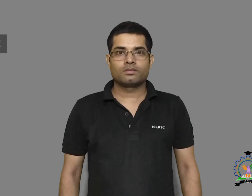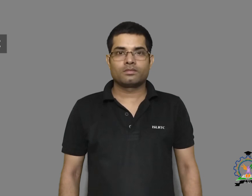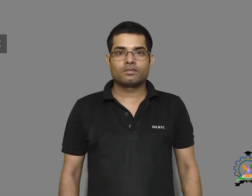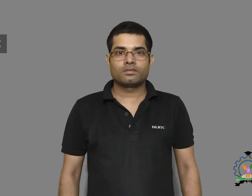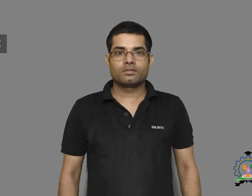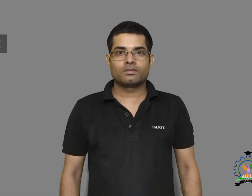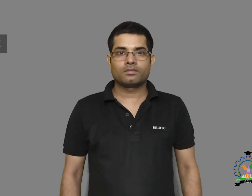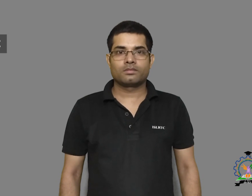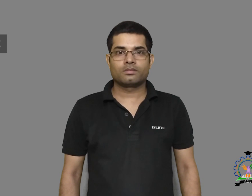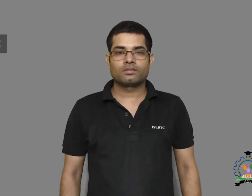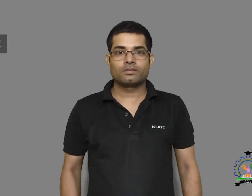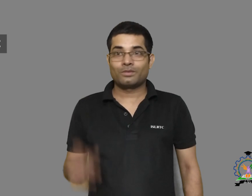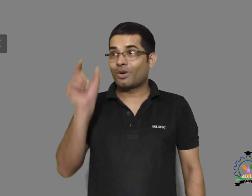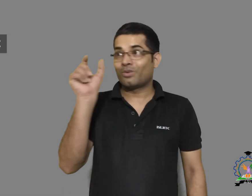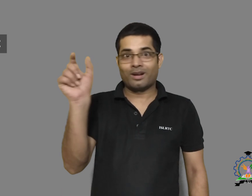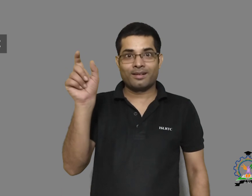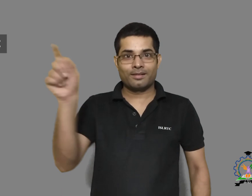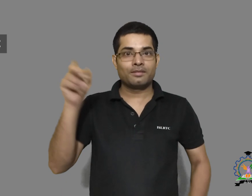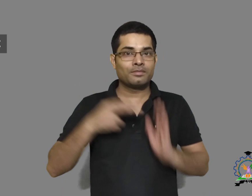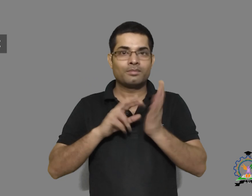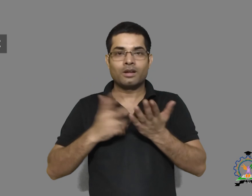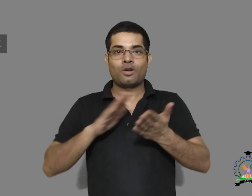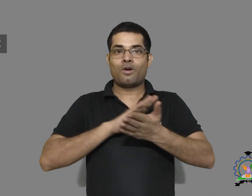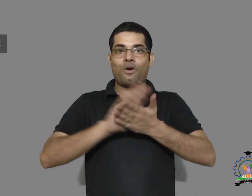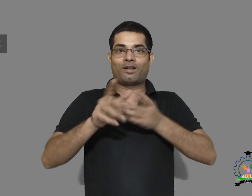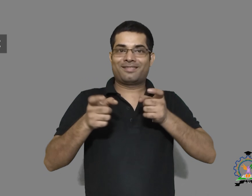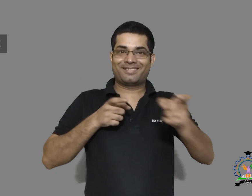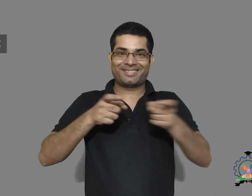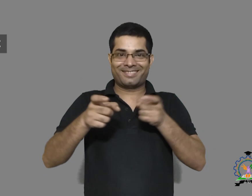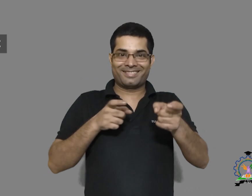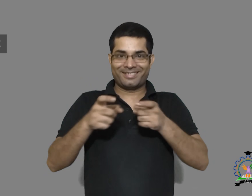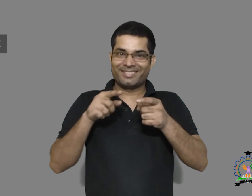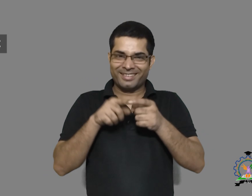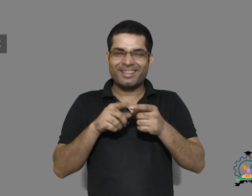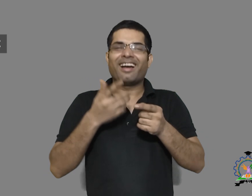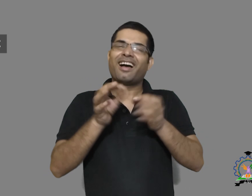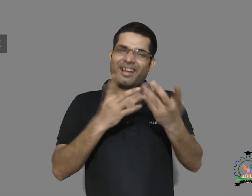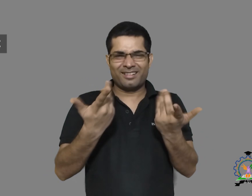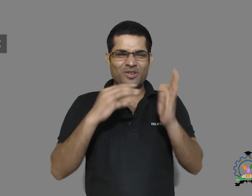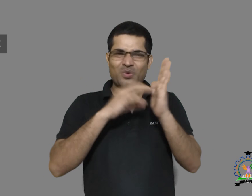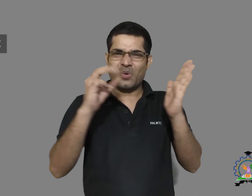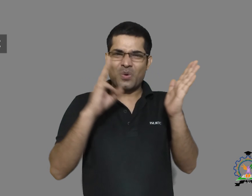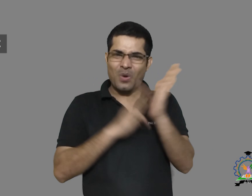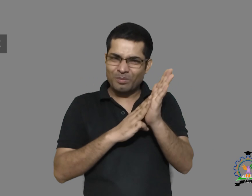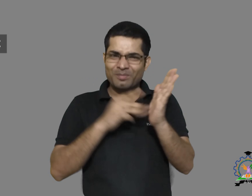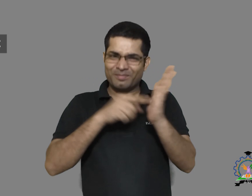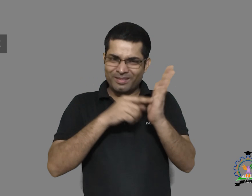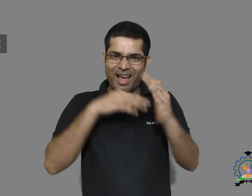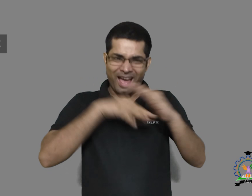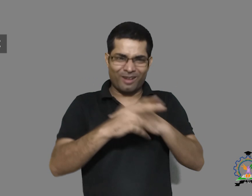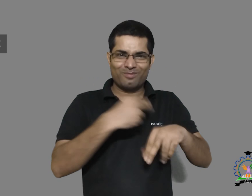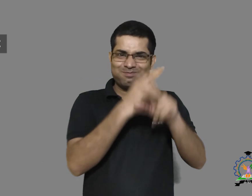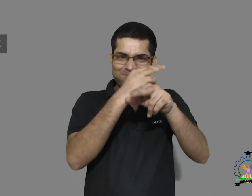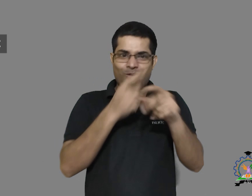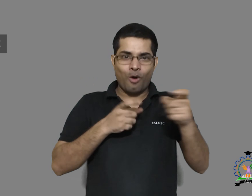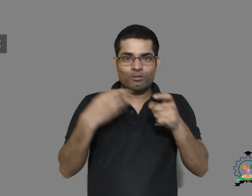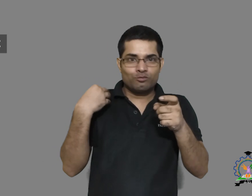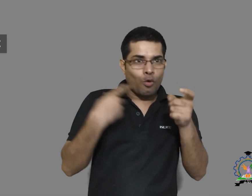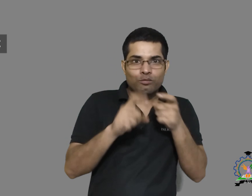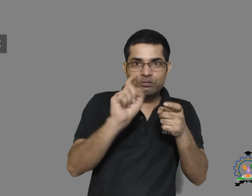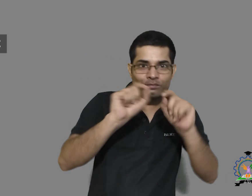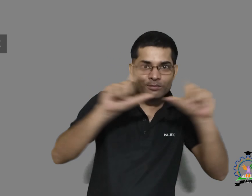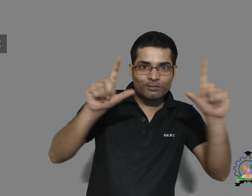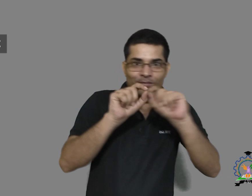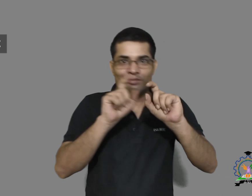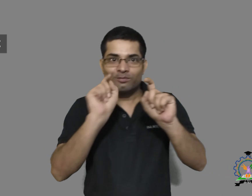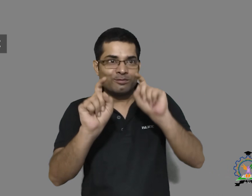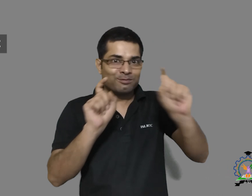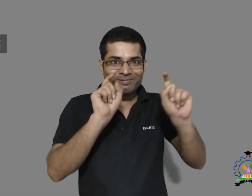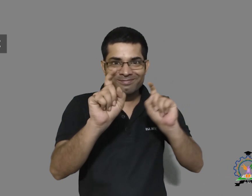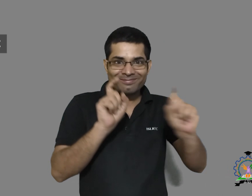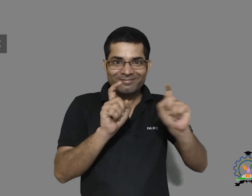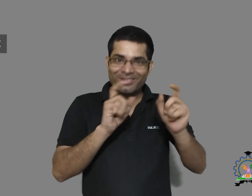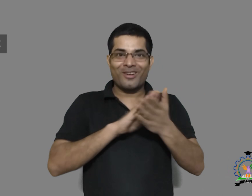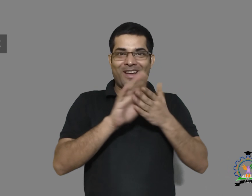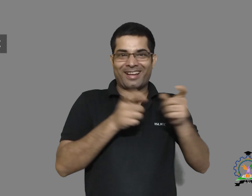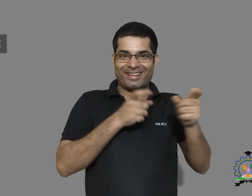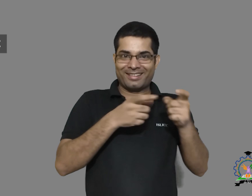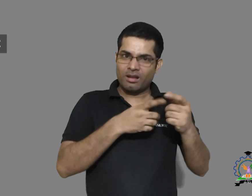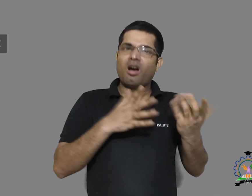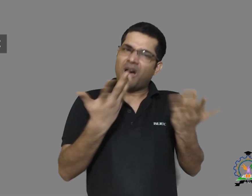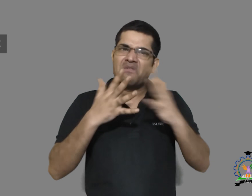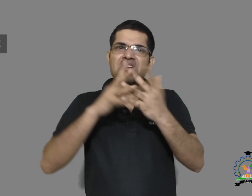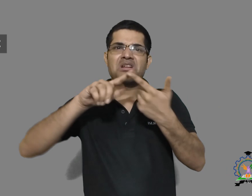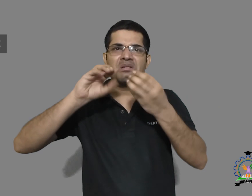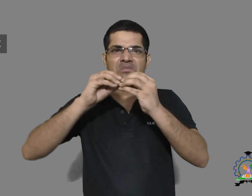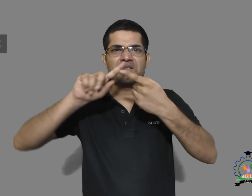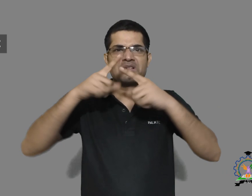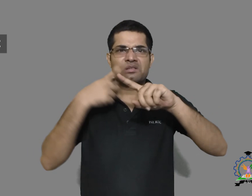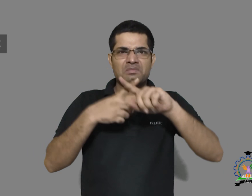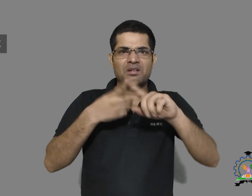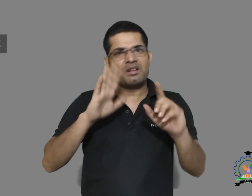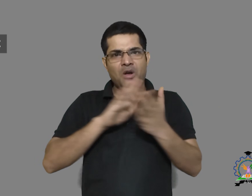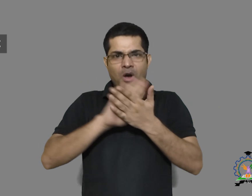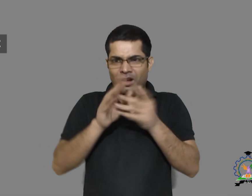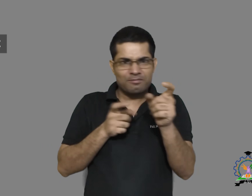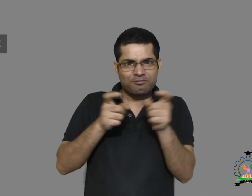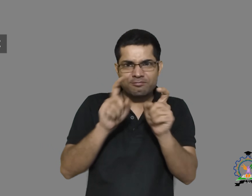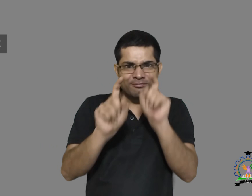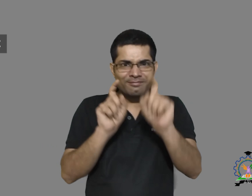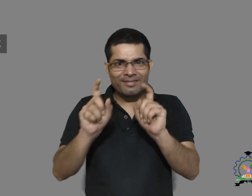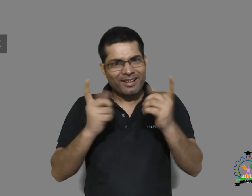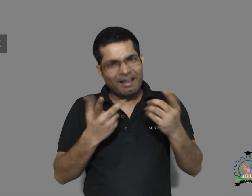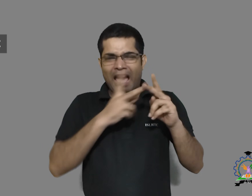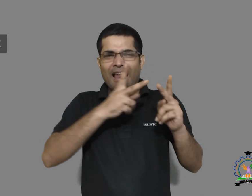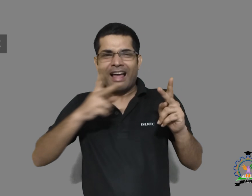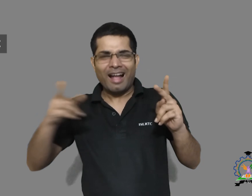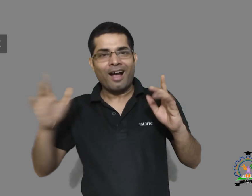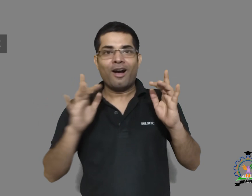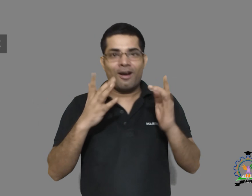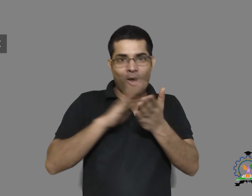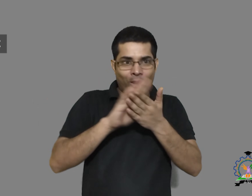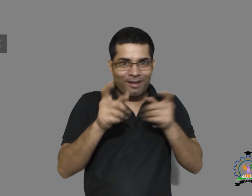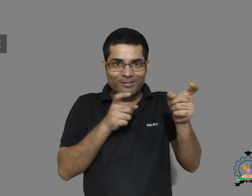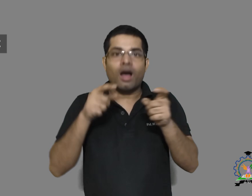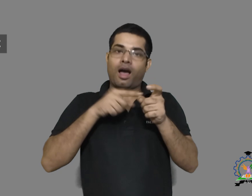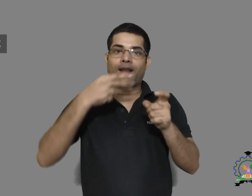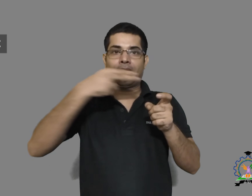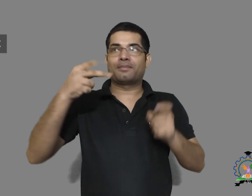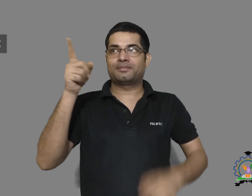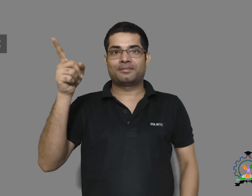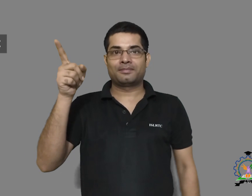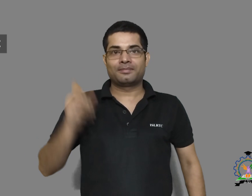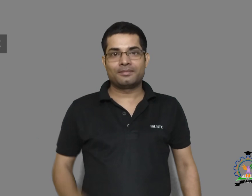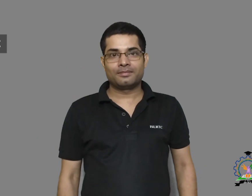Host